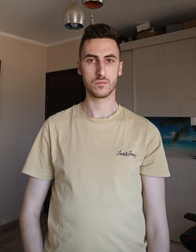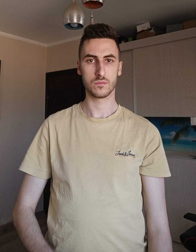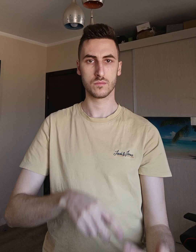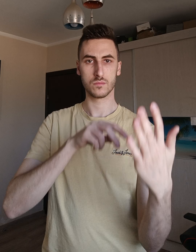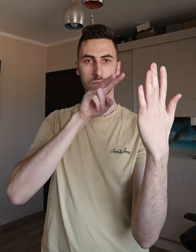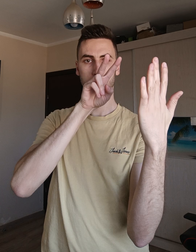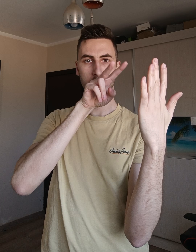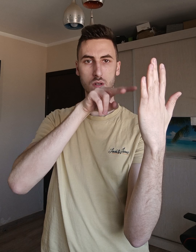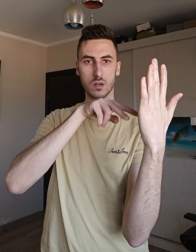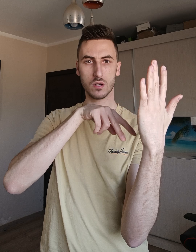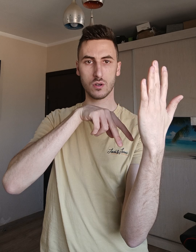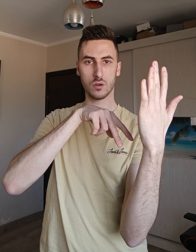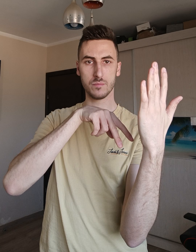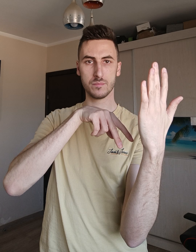לקרוא